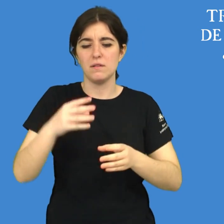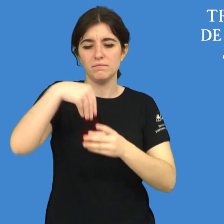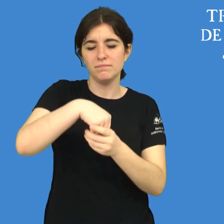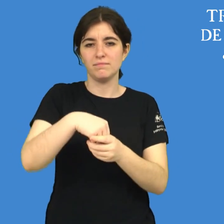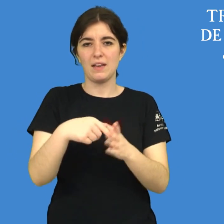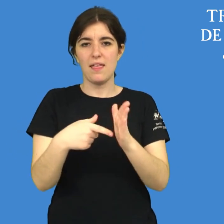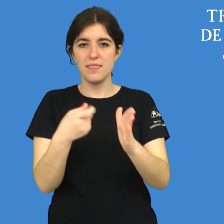dentro